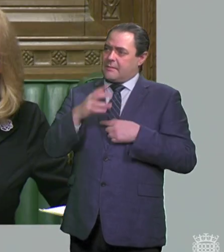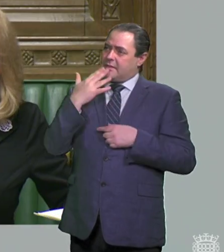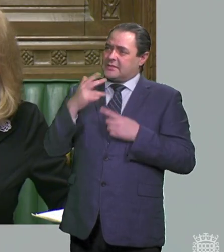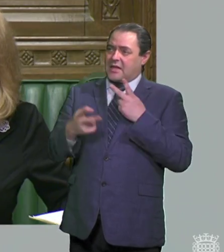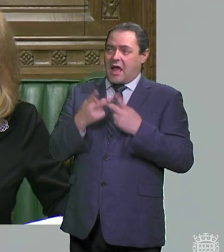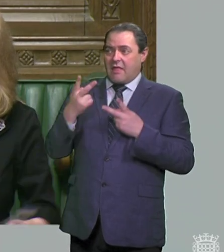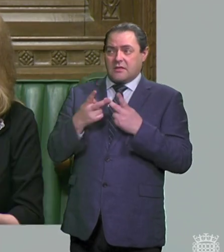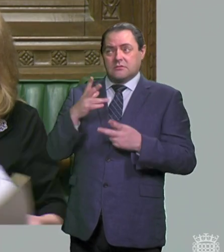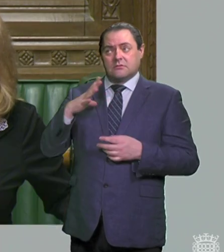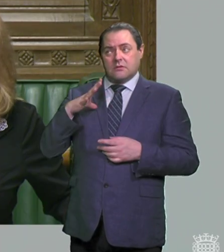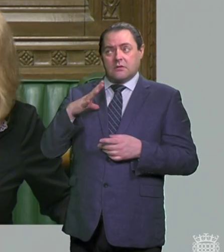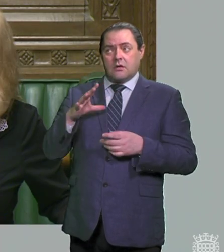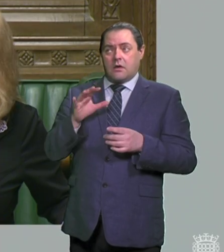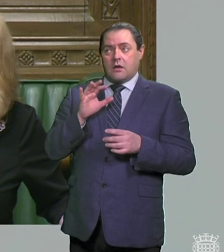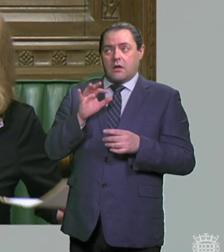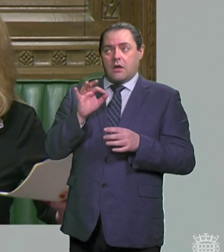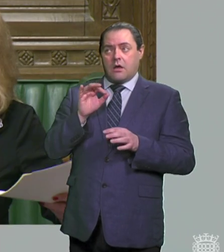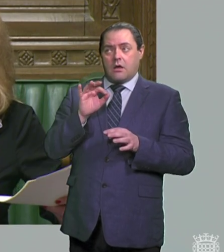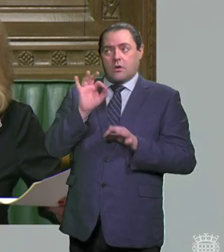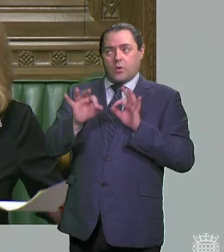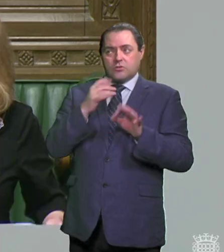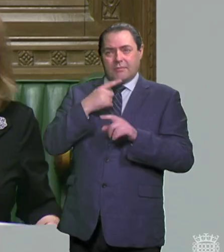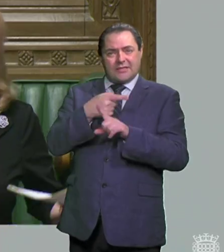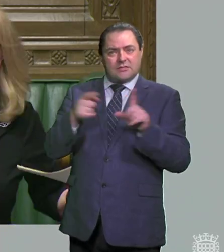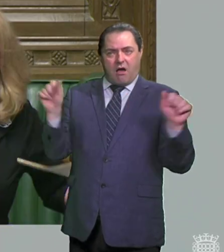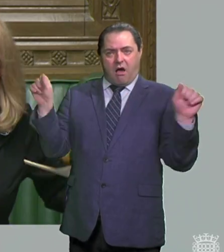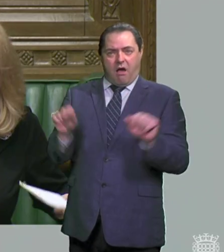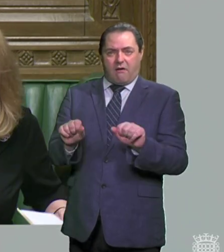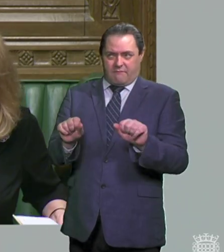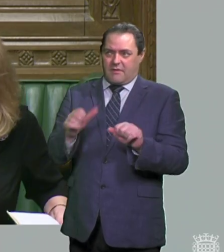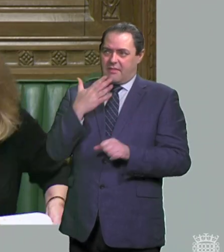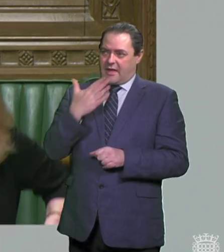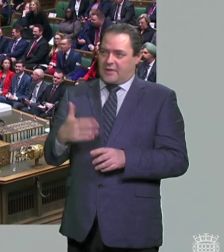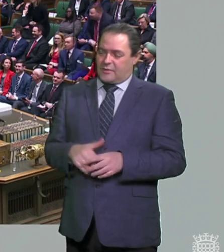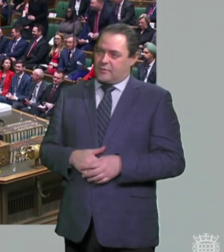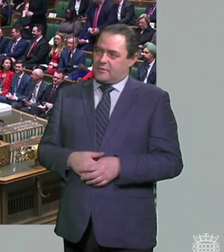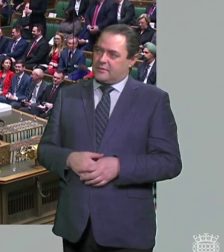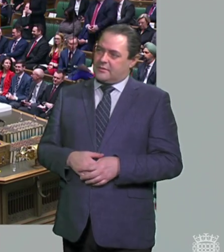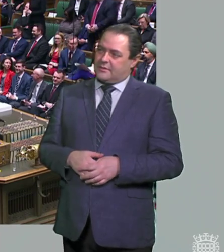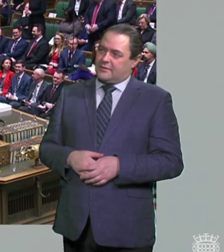Order. Before the Deputy Prime Minister answers that question, will everyone else with a prepared question cut it in half?